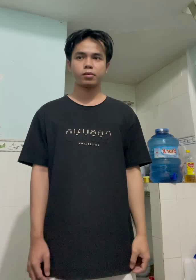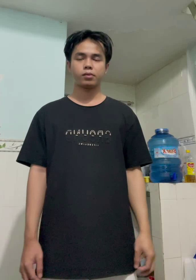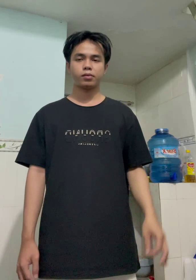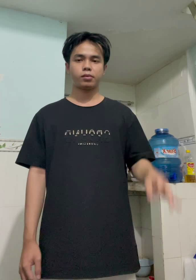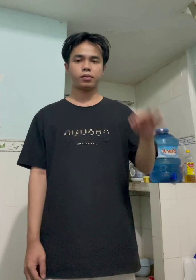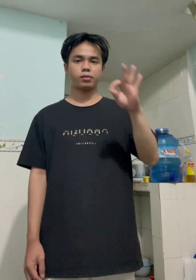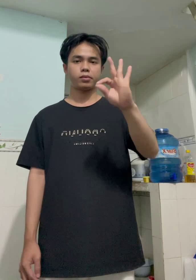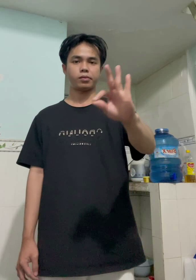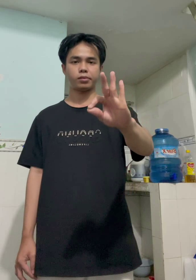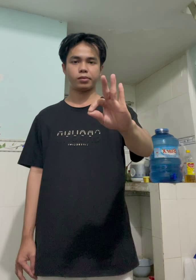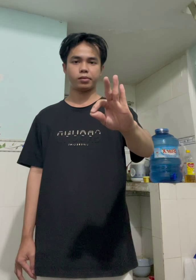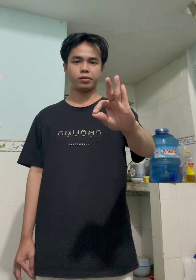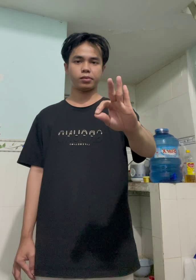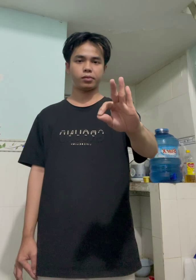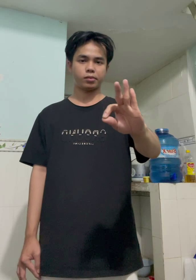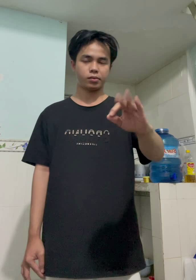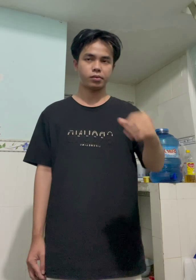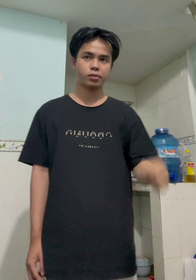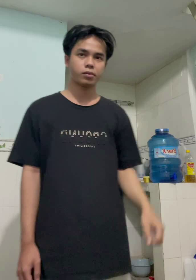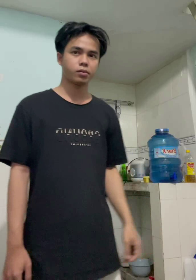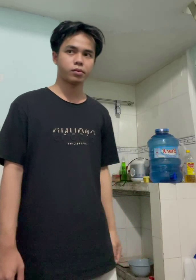t